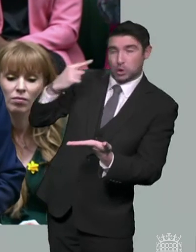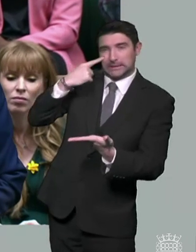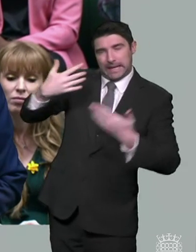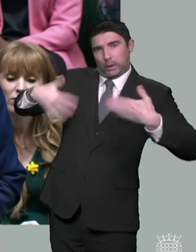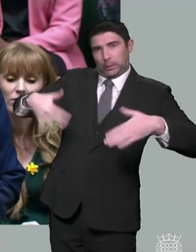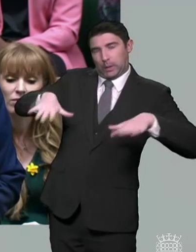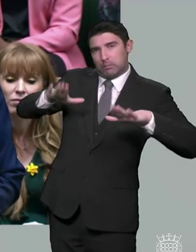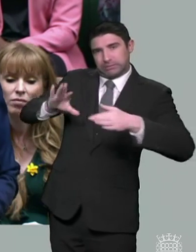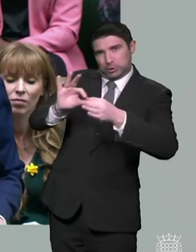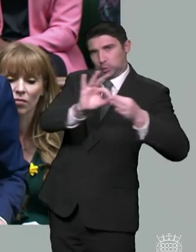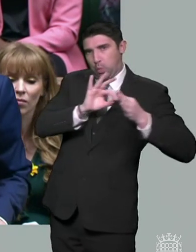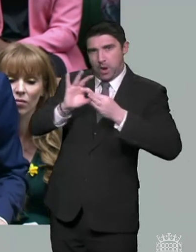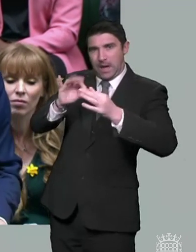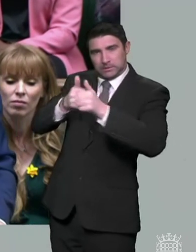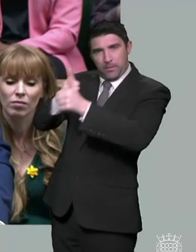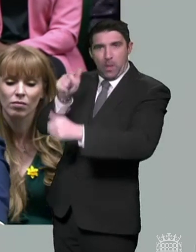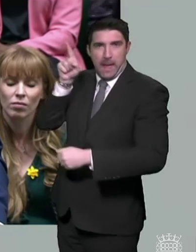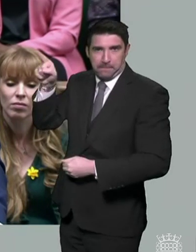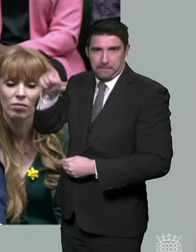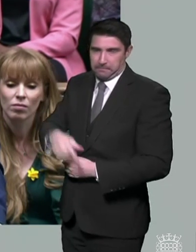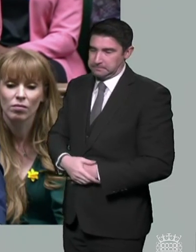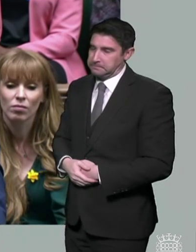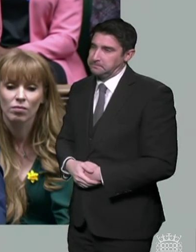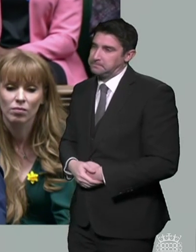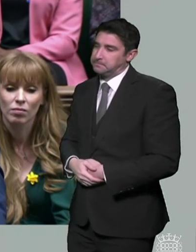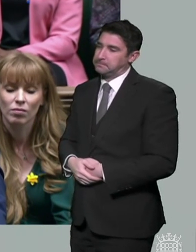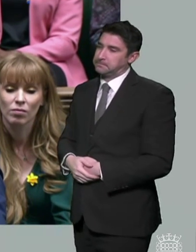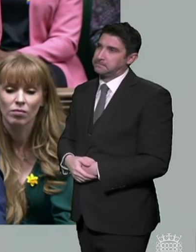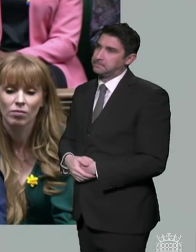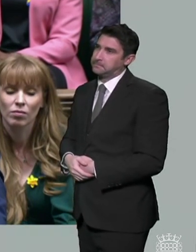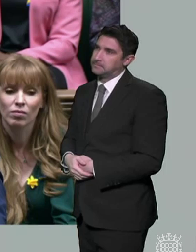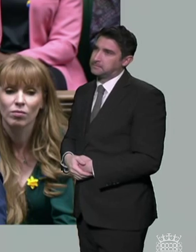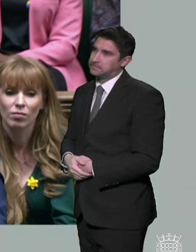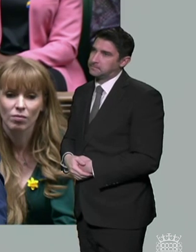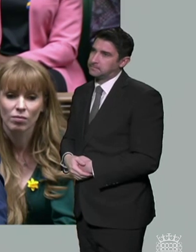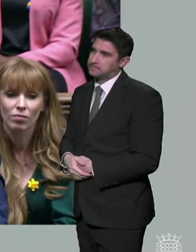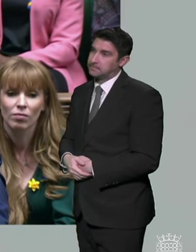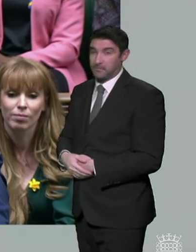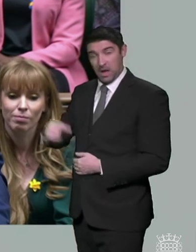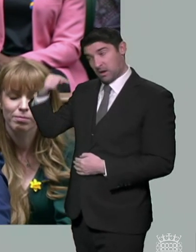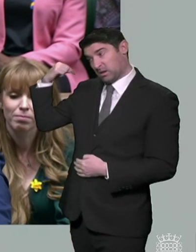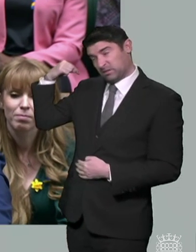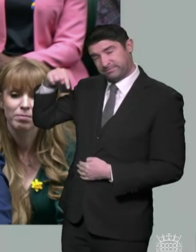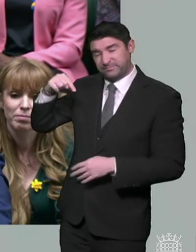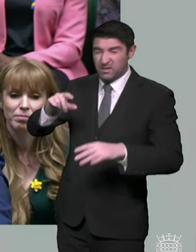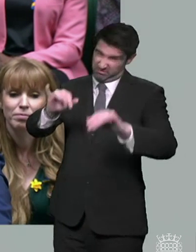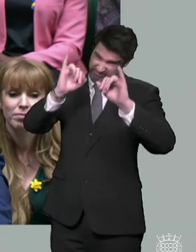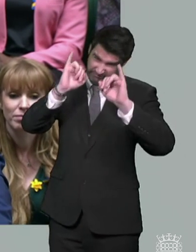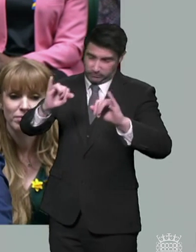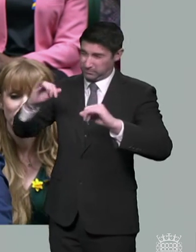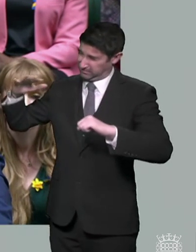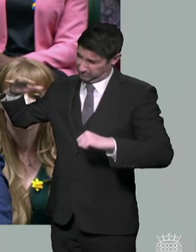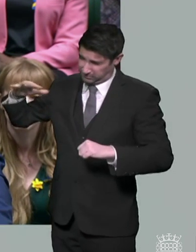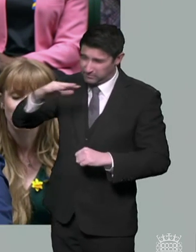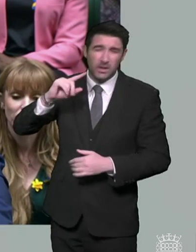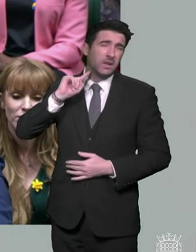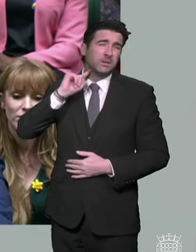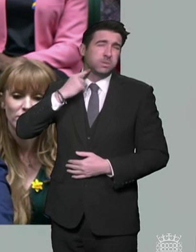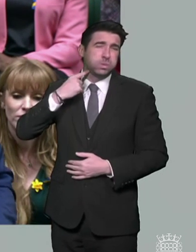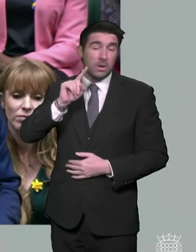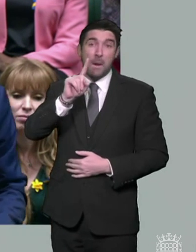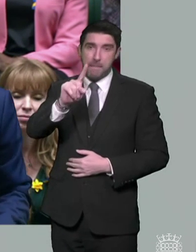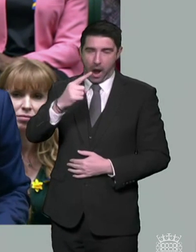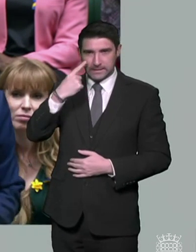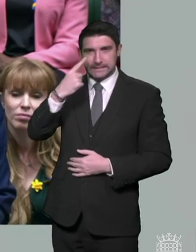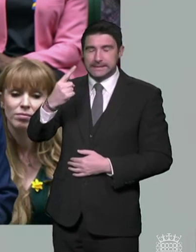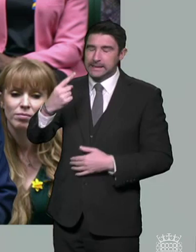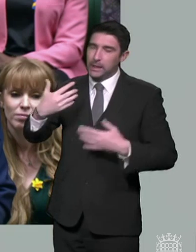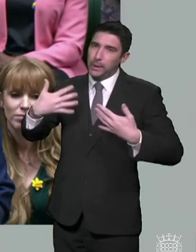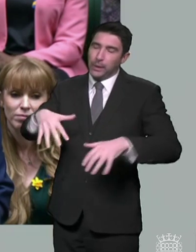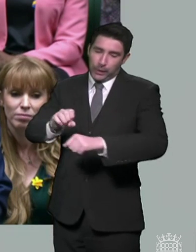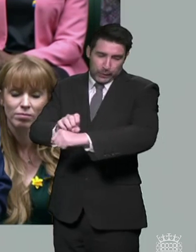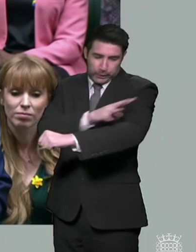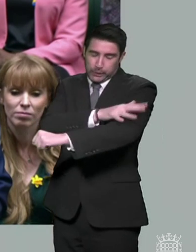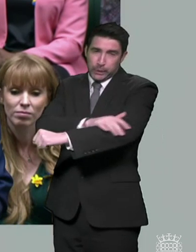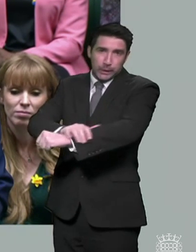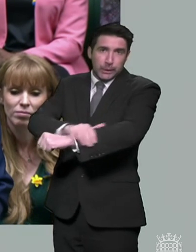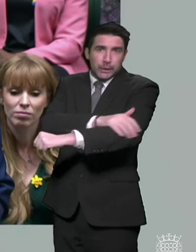In this week of darkness, we have seen glimmers of hope: in the resolve of Ukraine; in the unity of our allies; and in the bravery of Russian protesters.